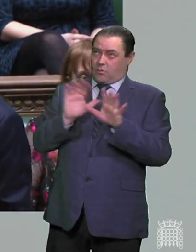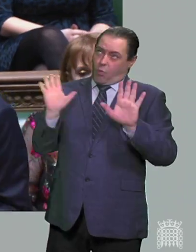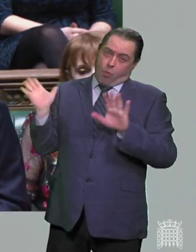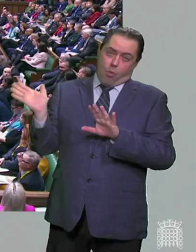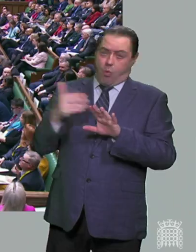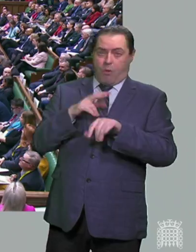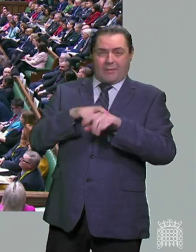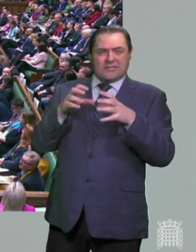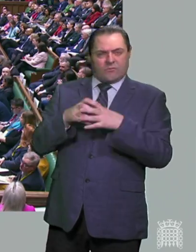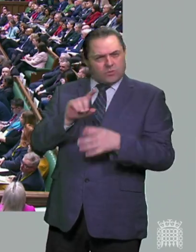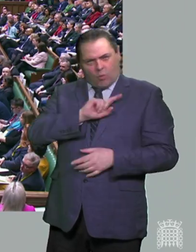Why not?